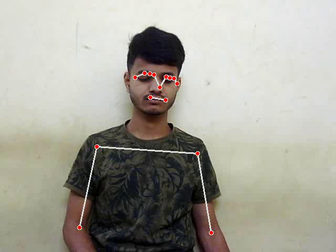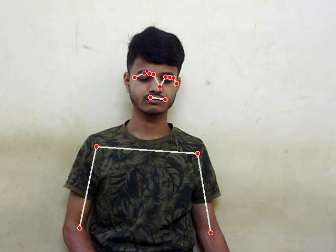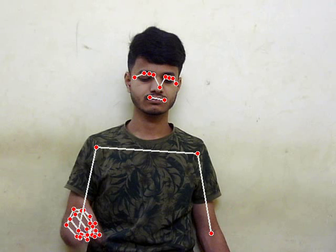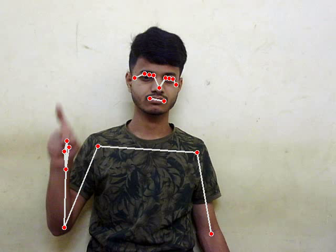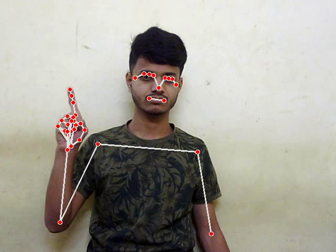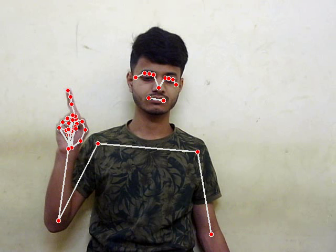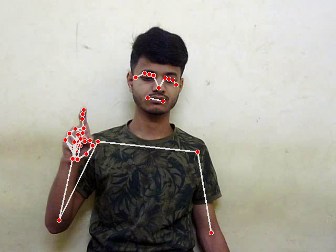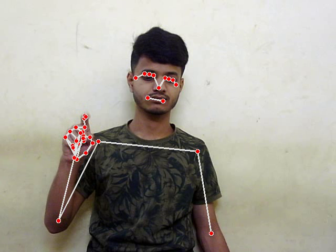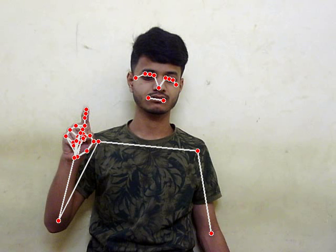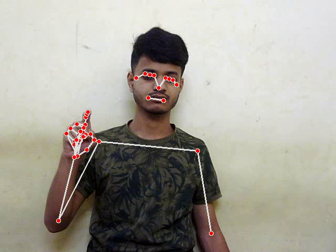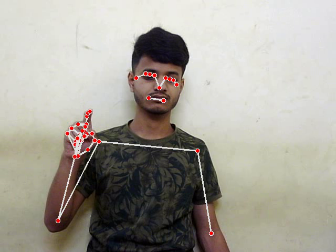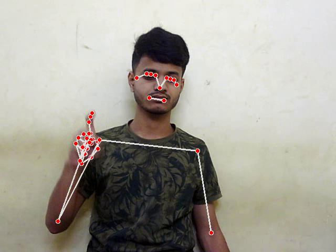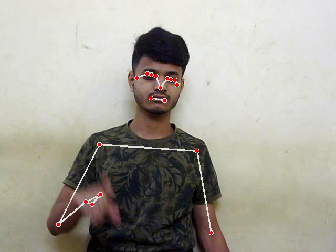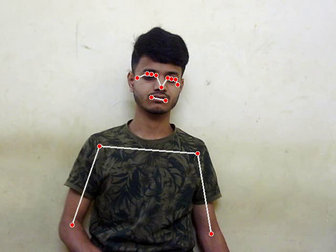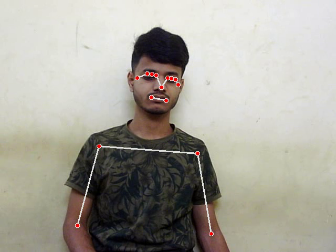need